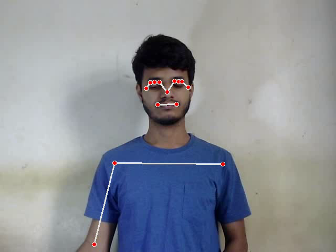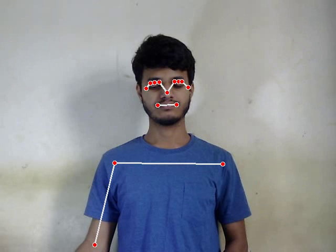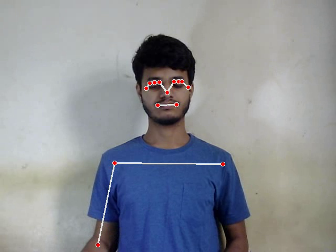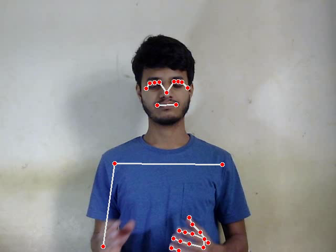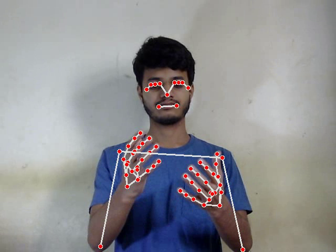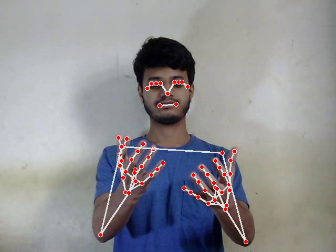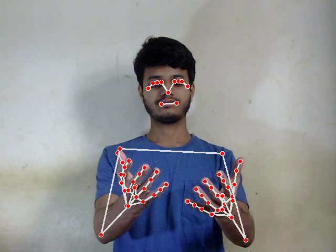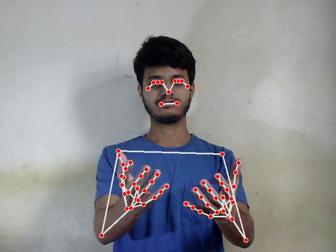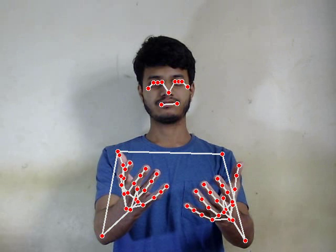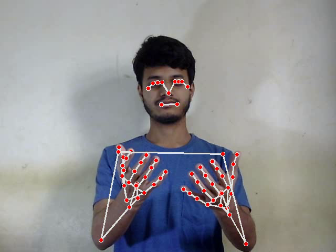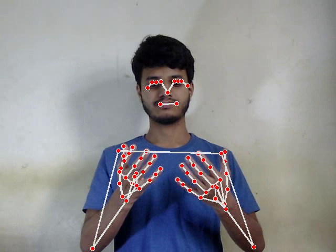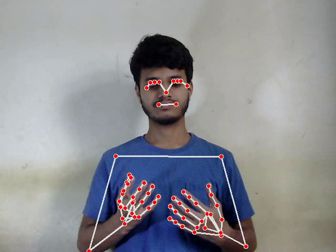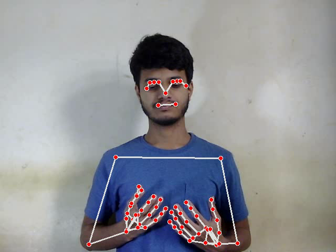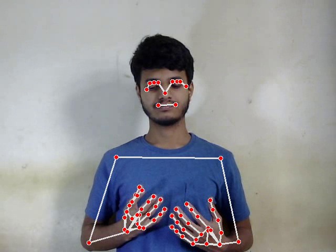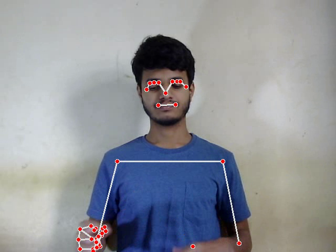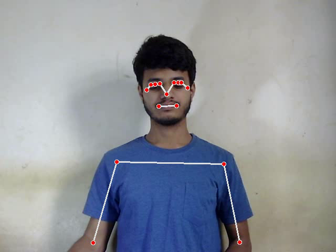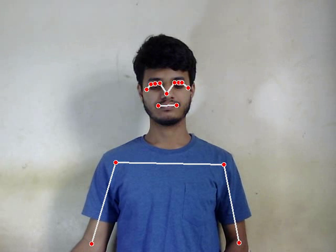want